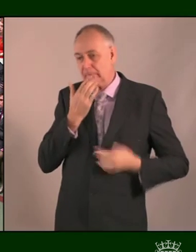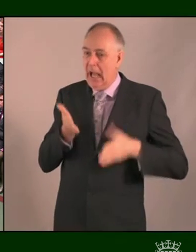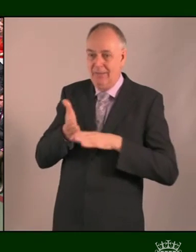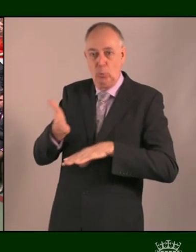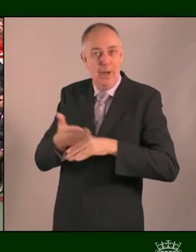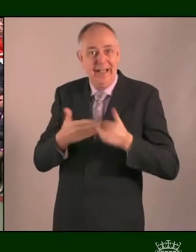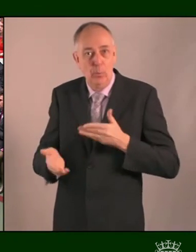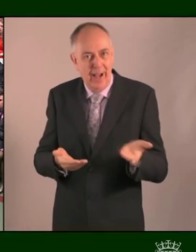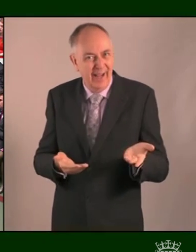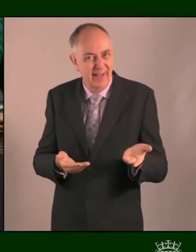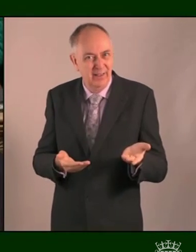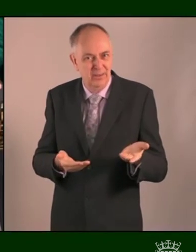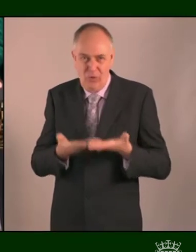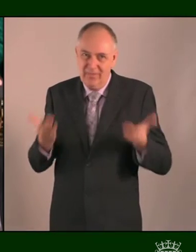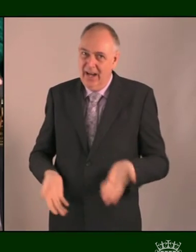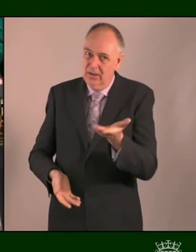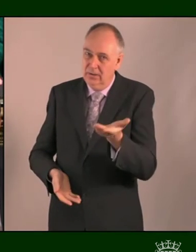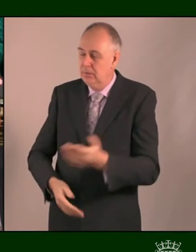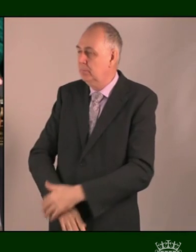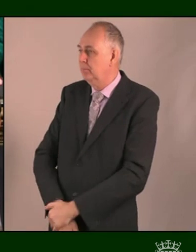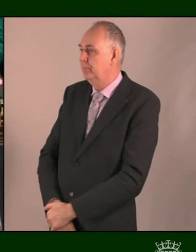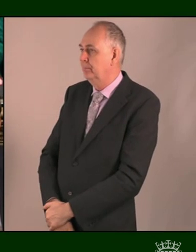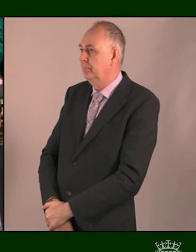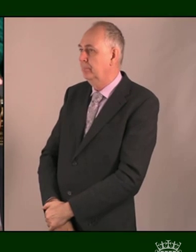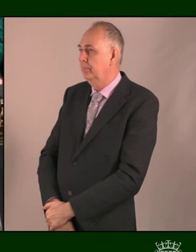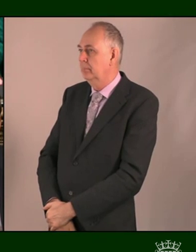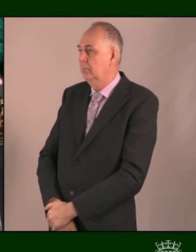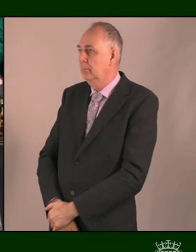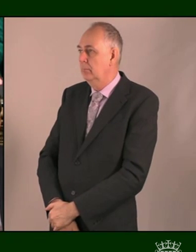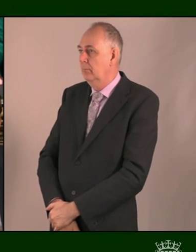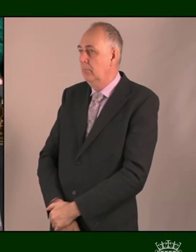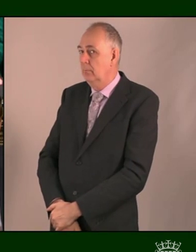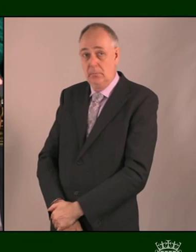The right honourable Gentleman is raising a very important point.